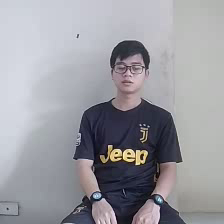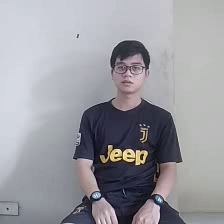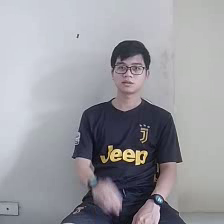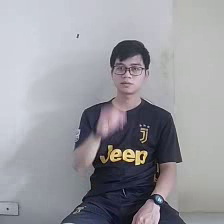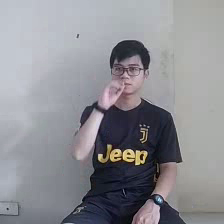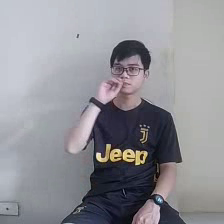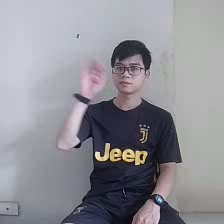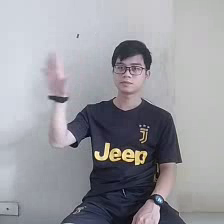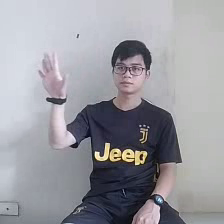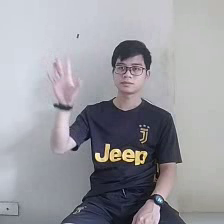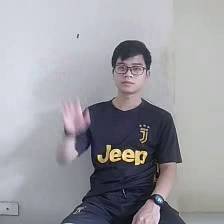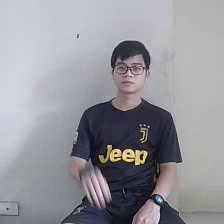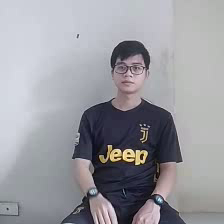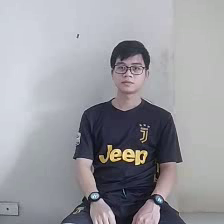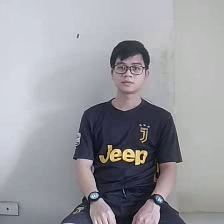Khai báo